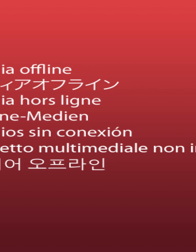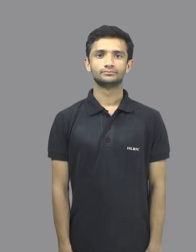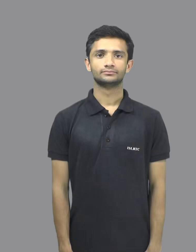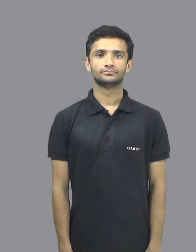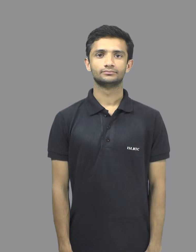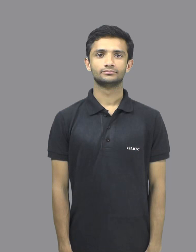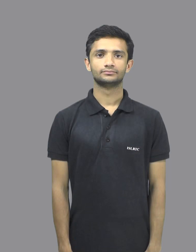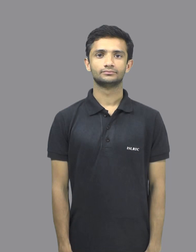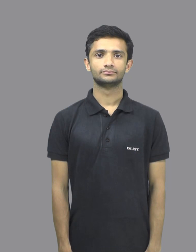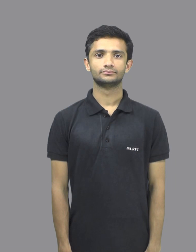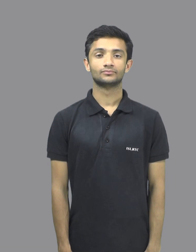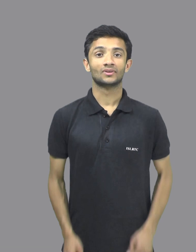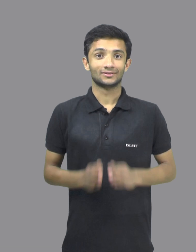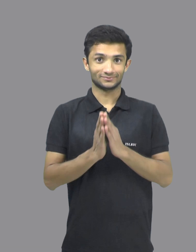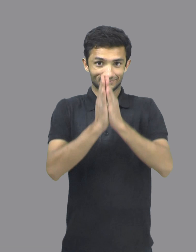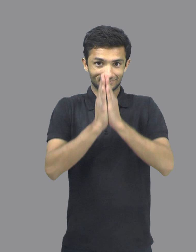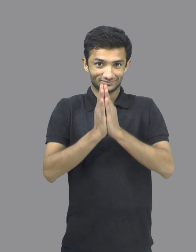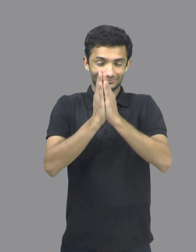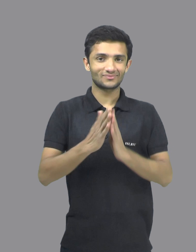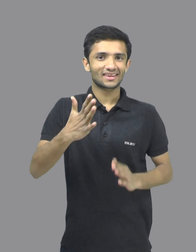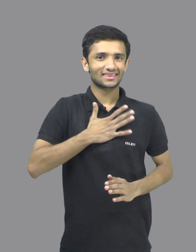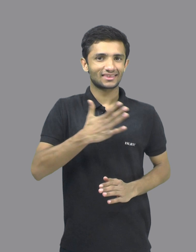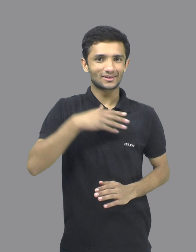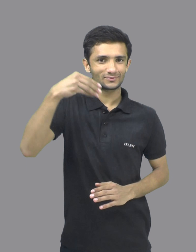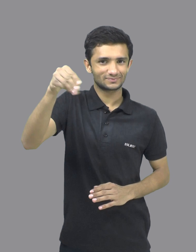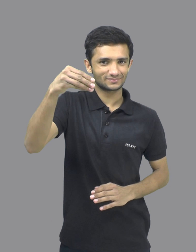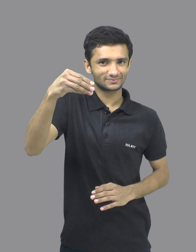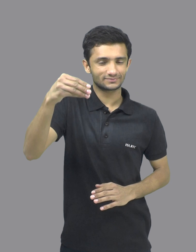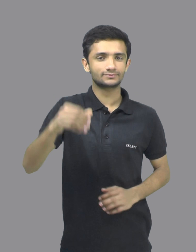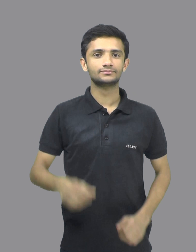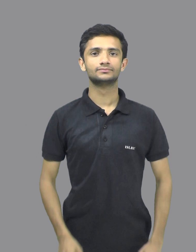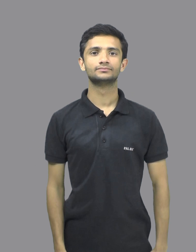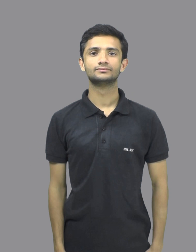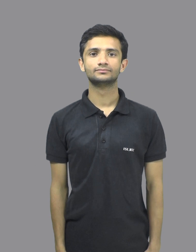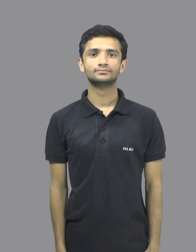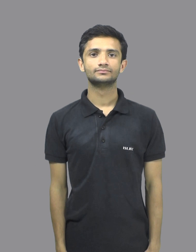Basil